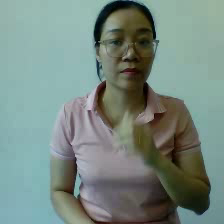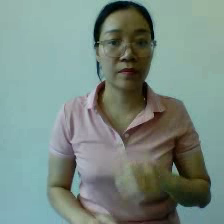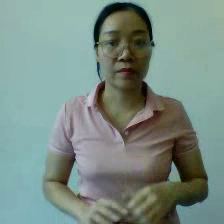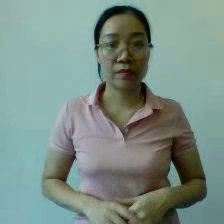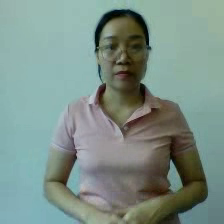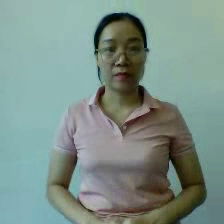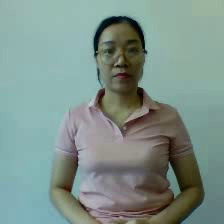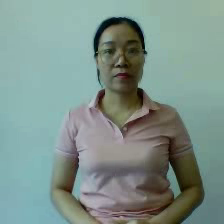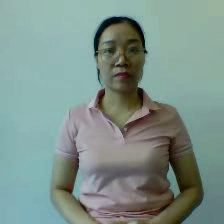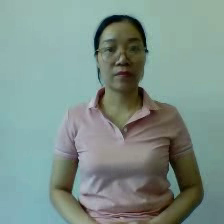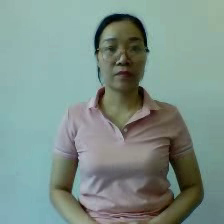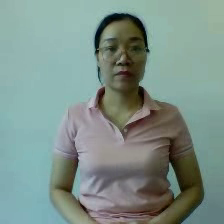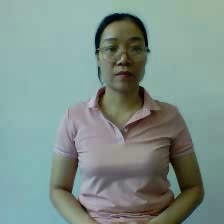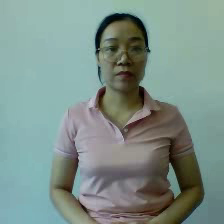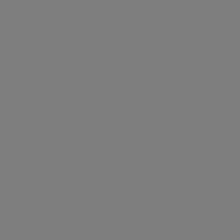Đồng ý